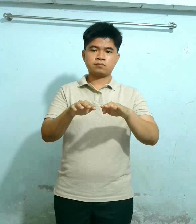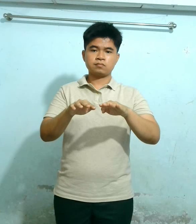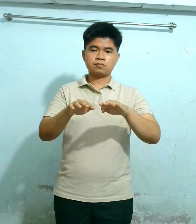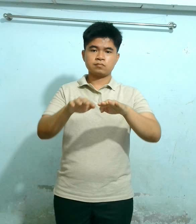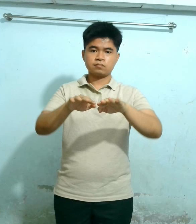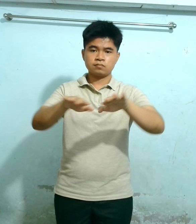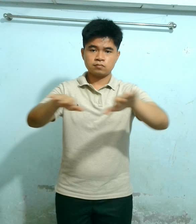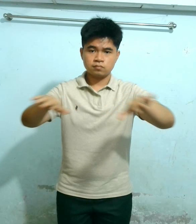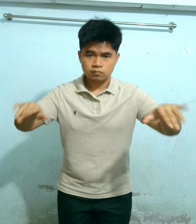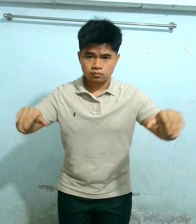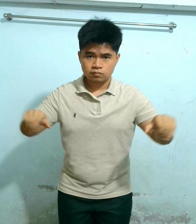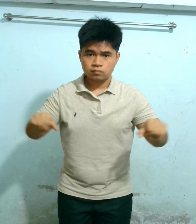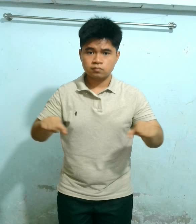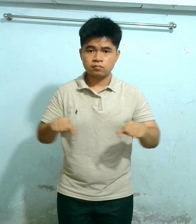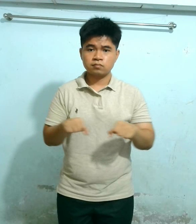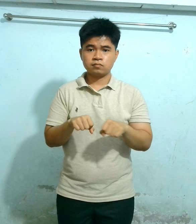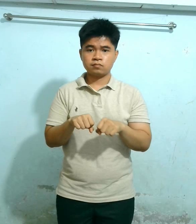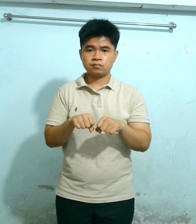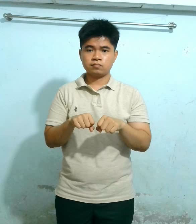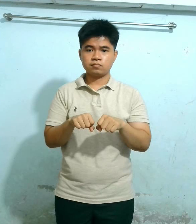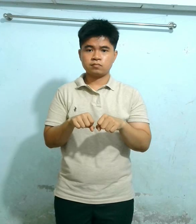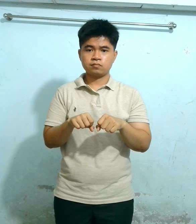boi